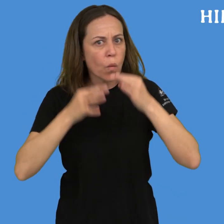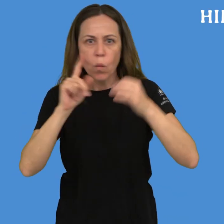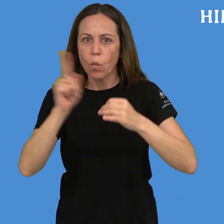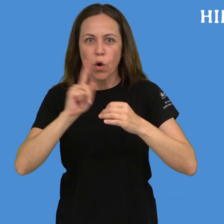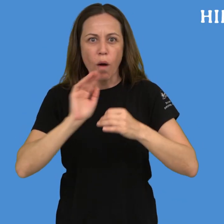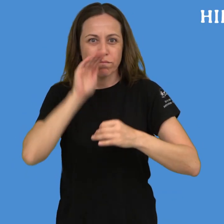no